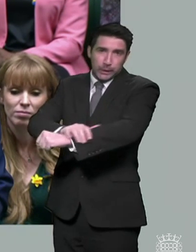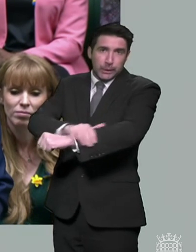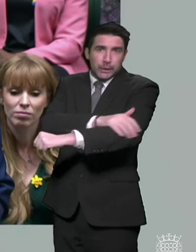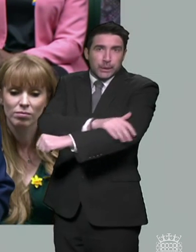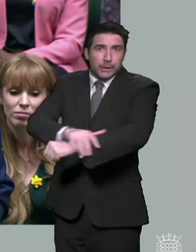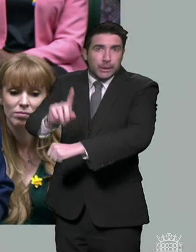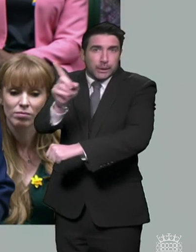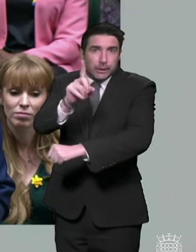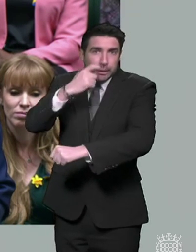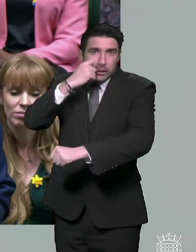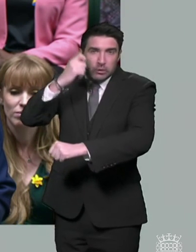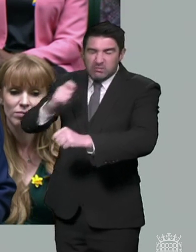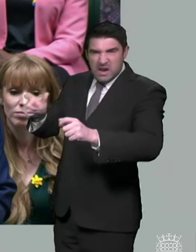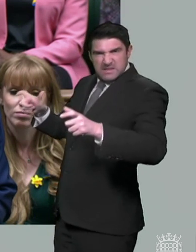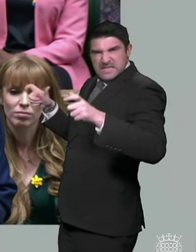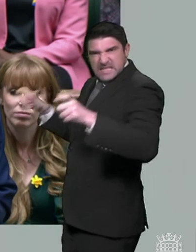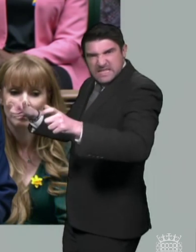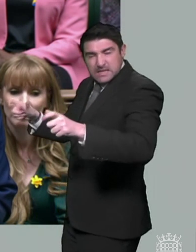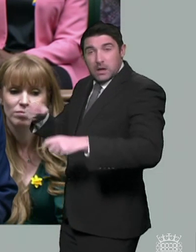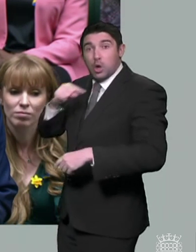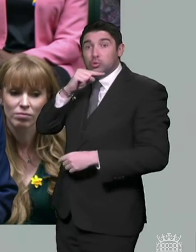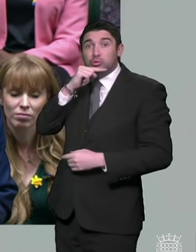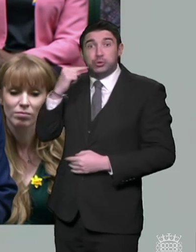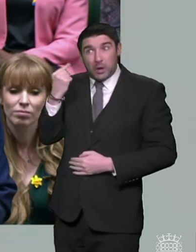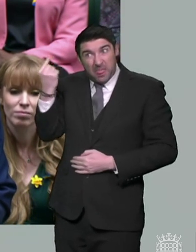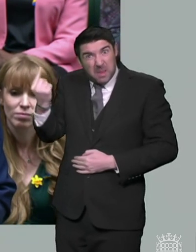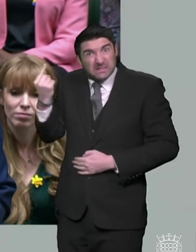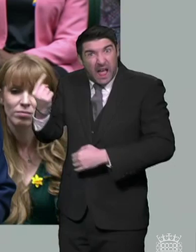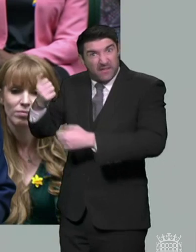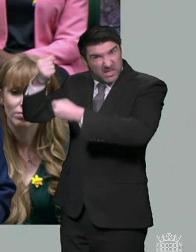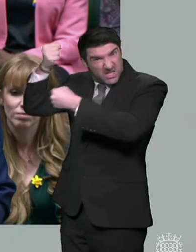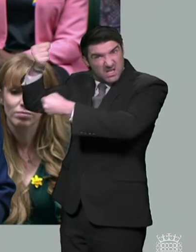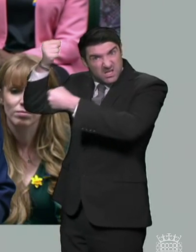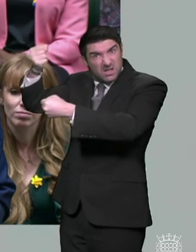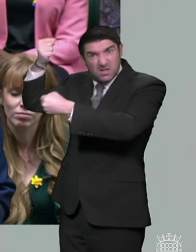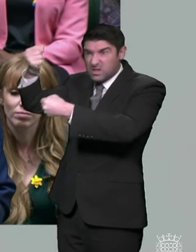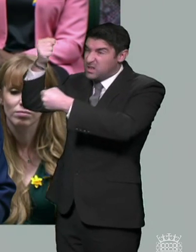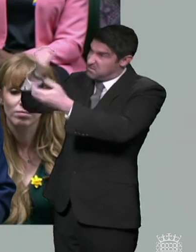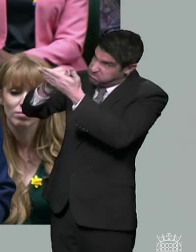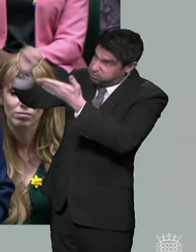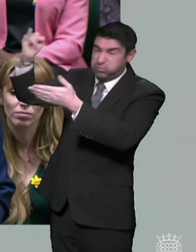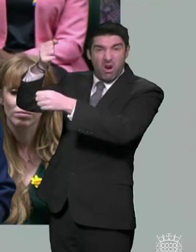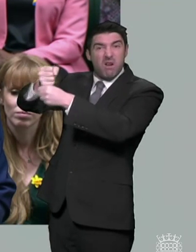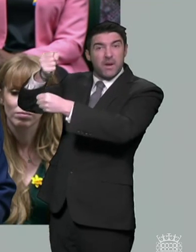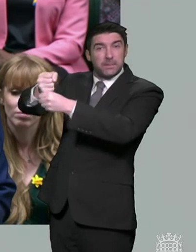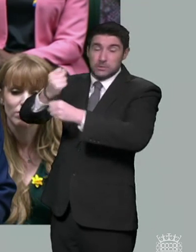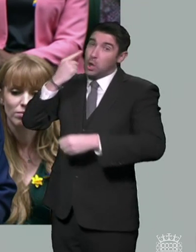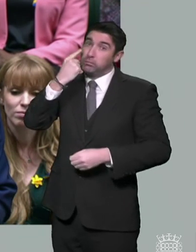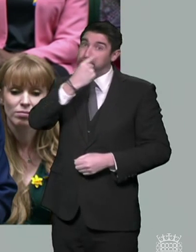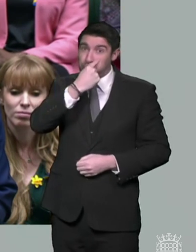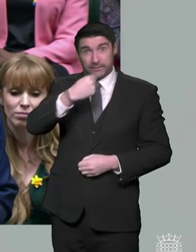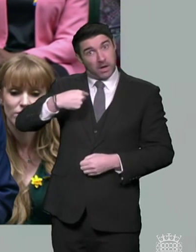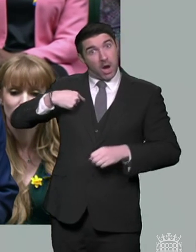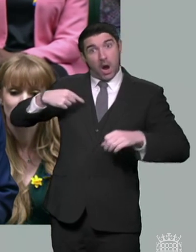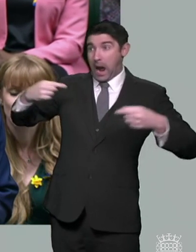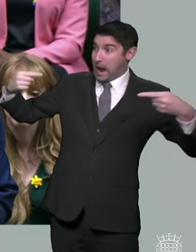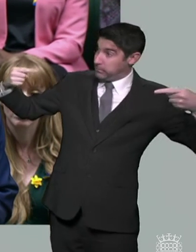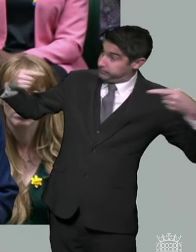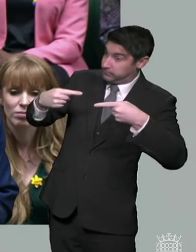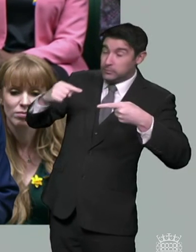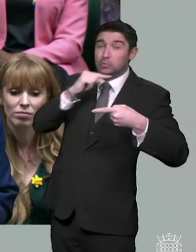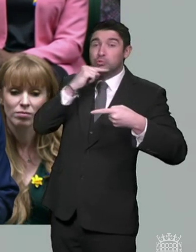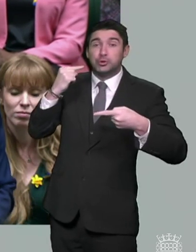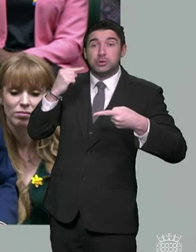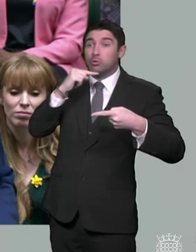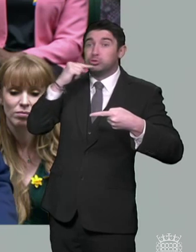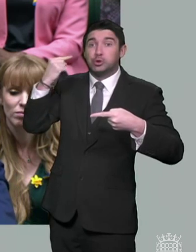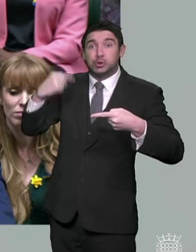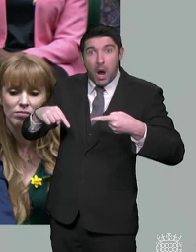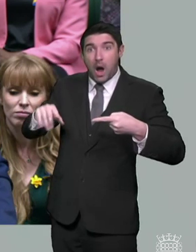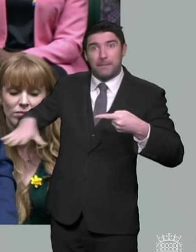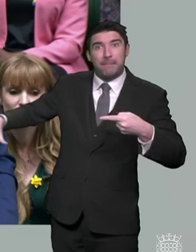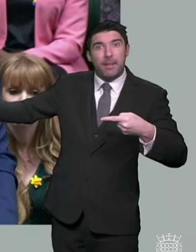They remind us that the Russian people are not our enemy; they are the victims of thieves, who have stolen their wealth and stolen their chance of democracy.